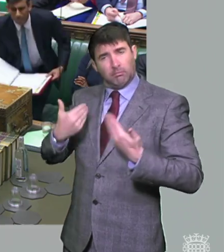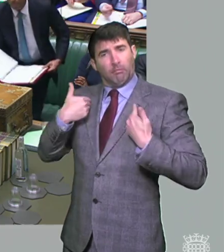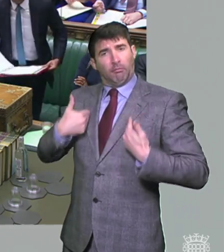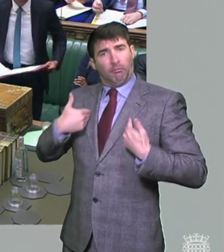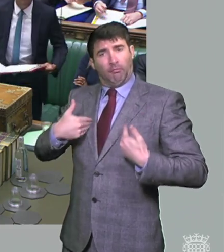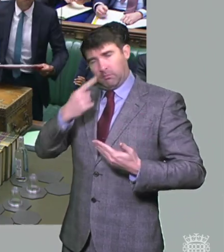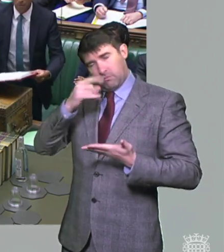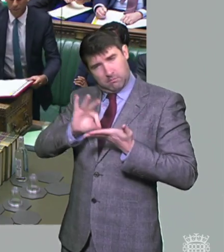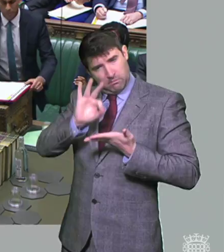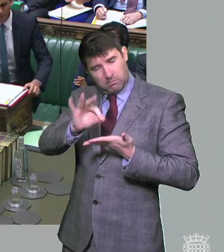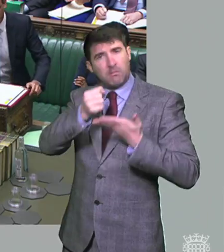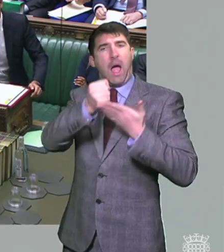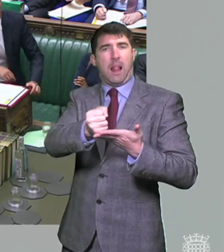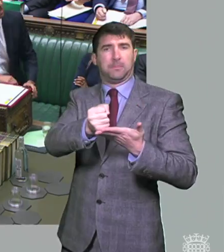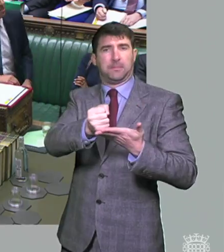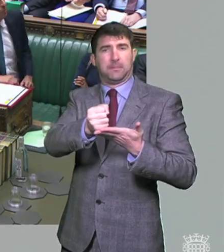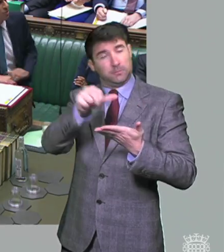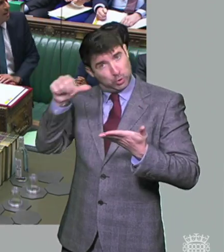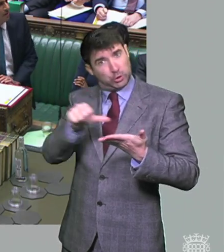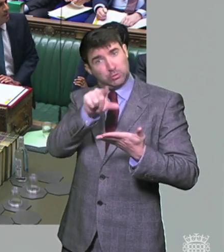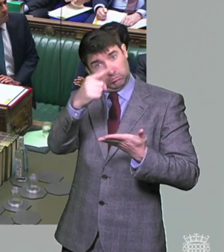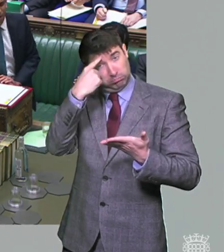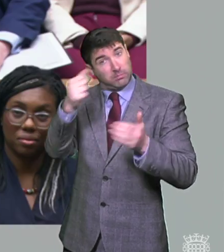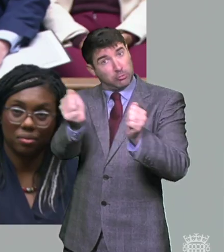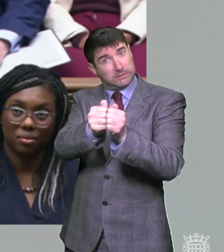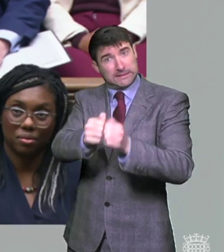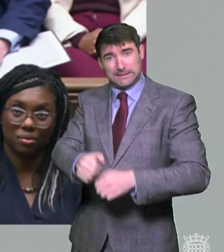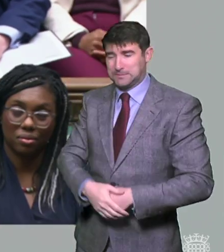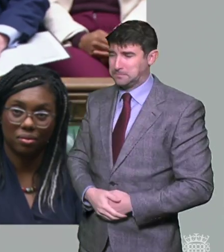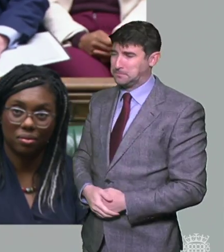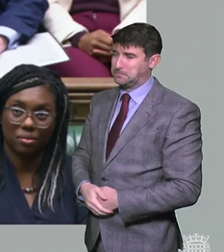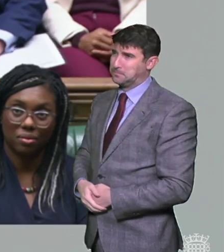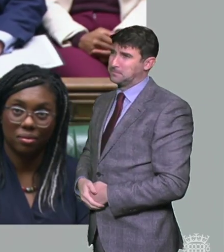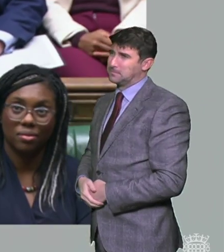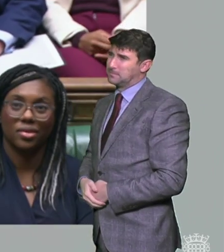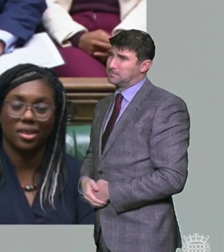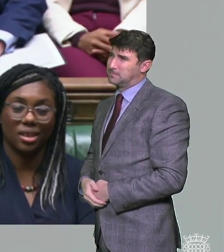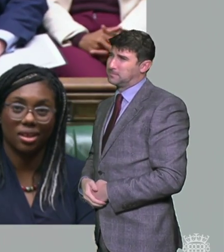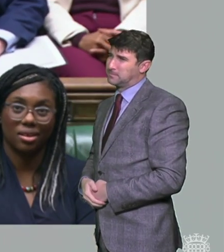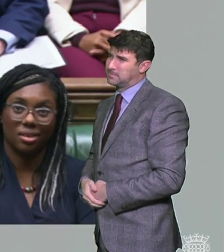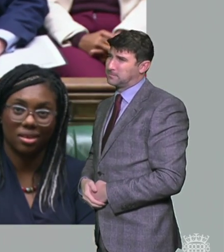The right honourable and learned Gentleman talked about party first and country second.